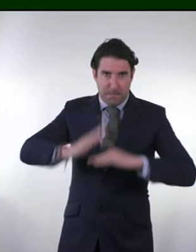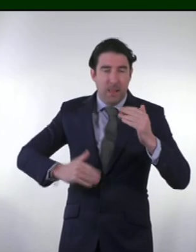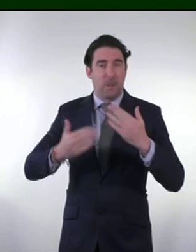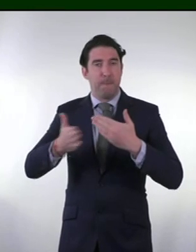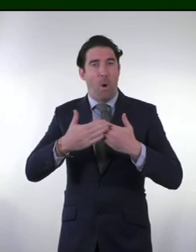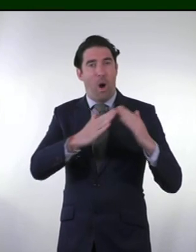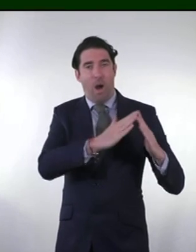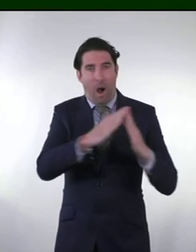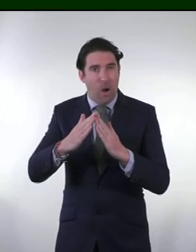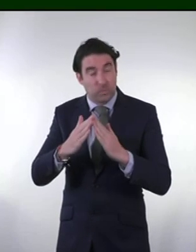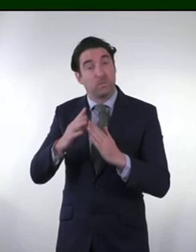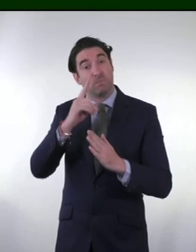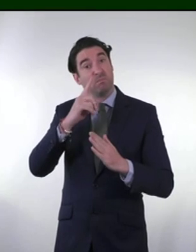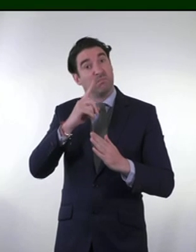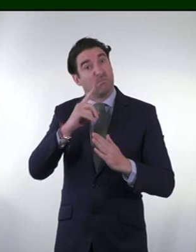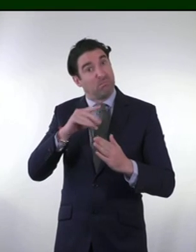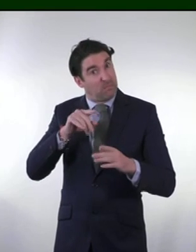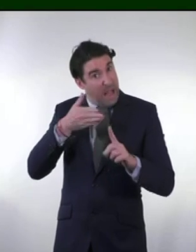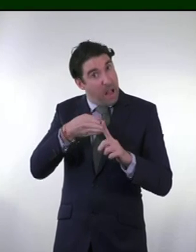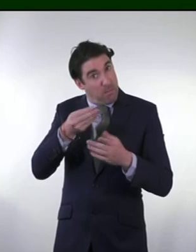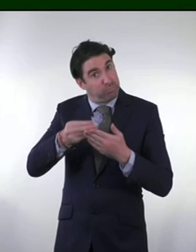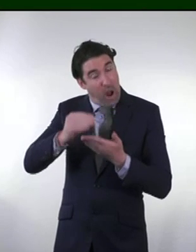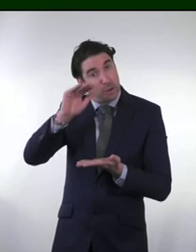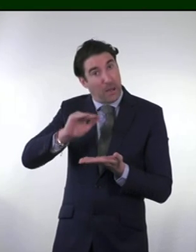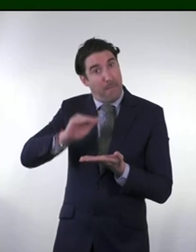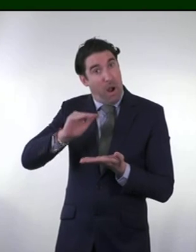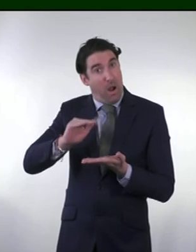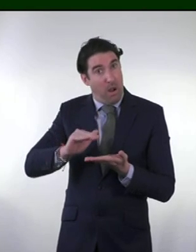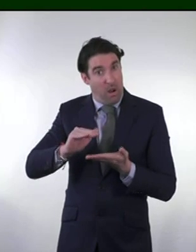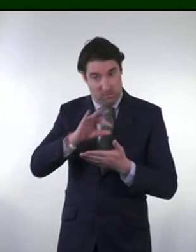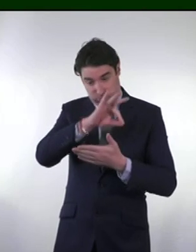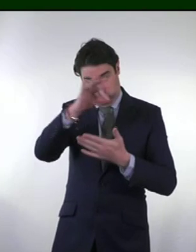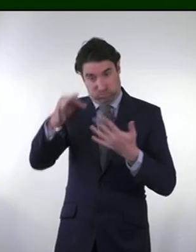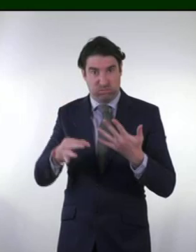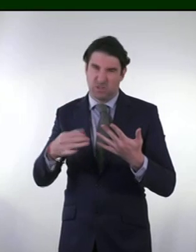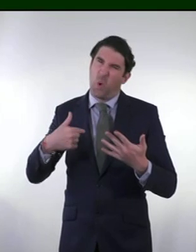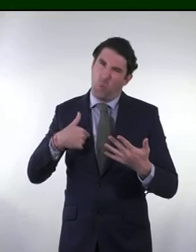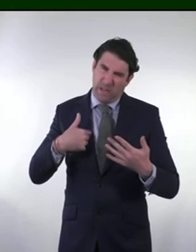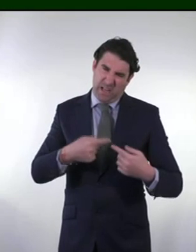Gentleman’s constituents will want to buy and to part-buy.